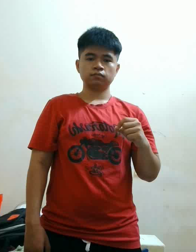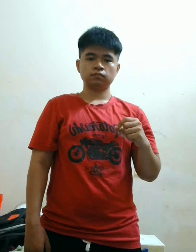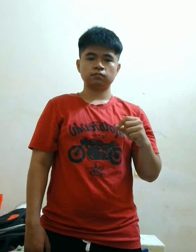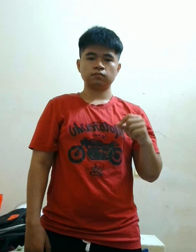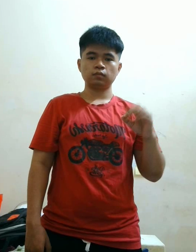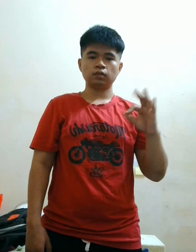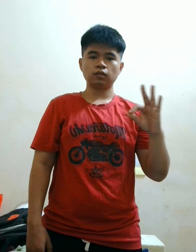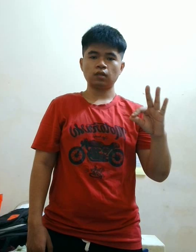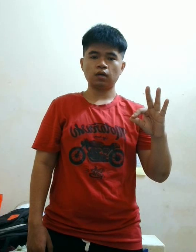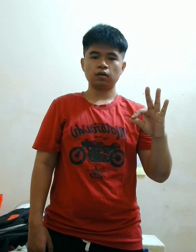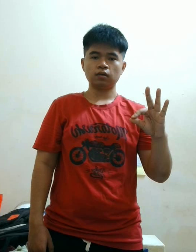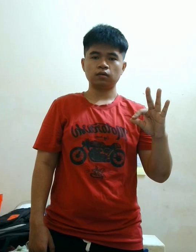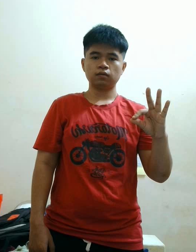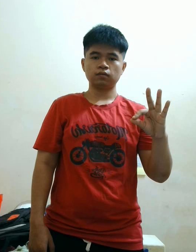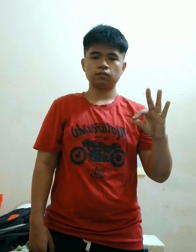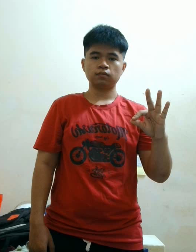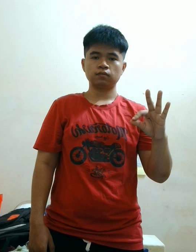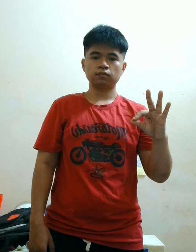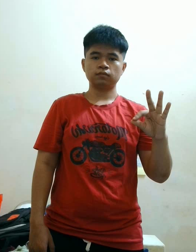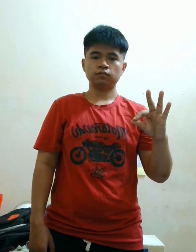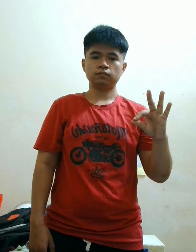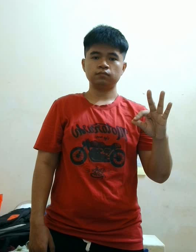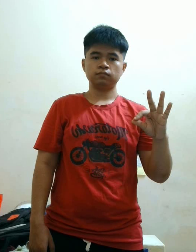t